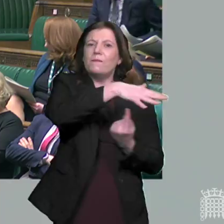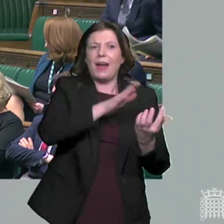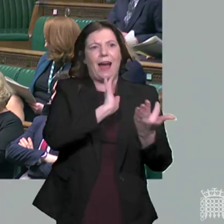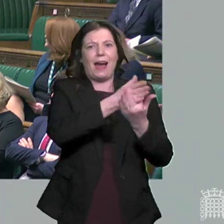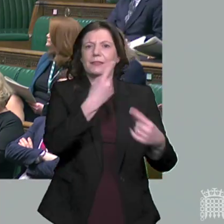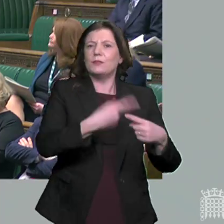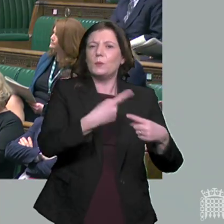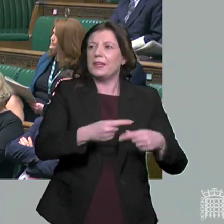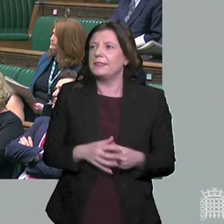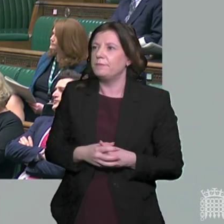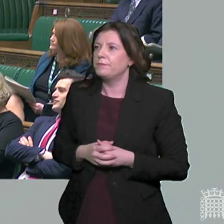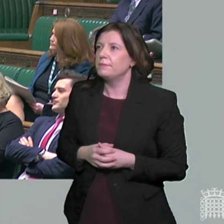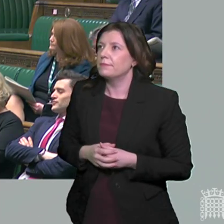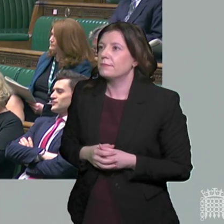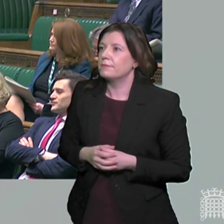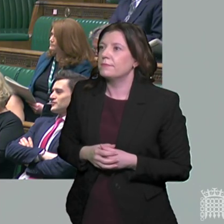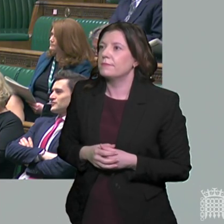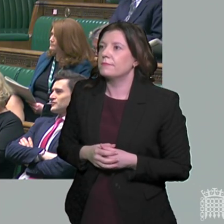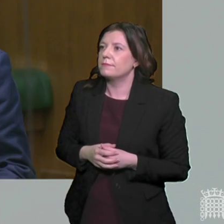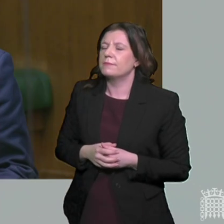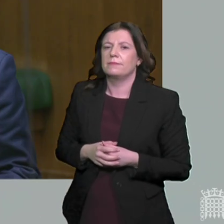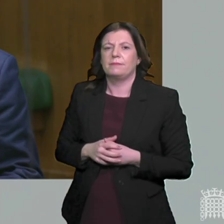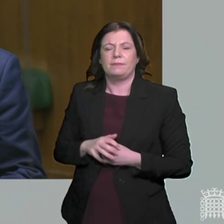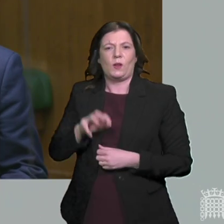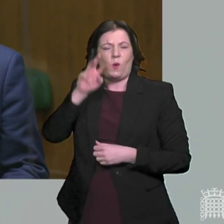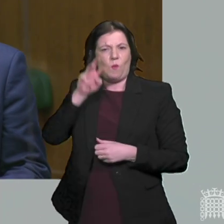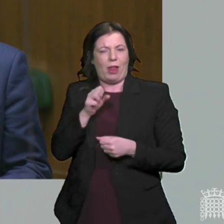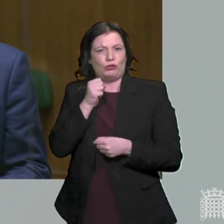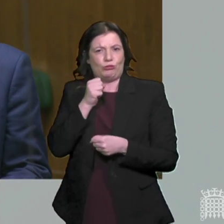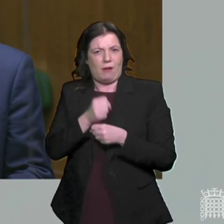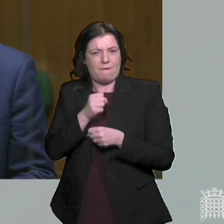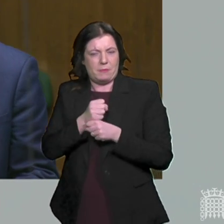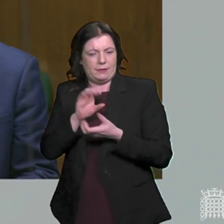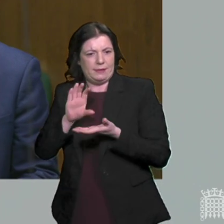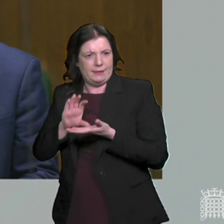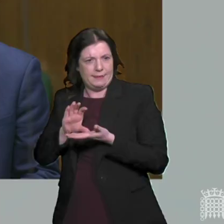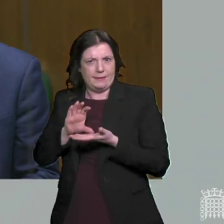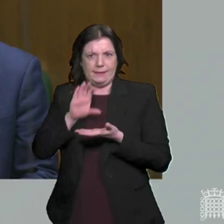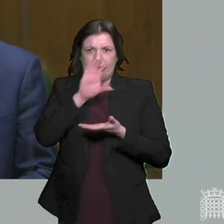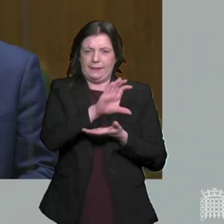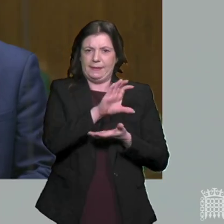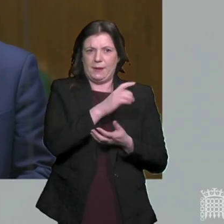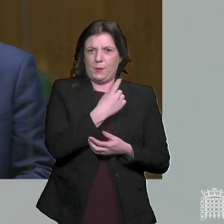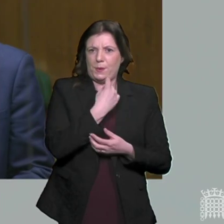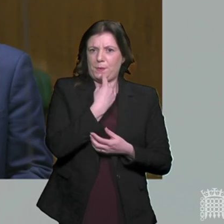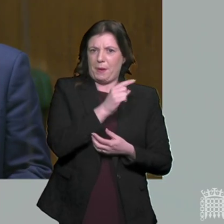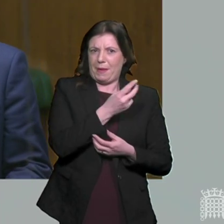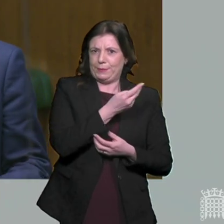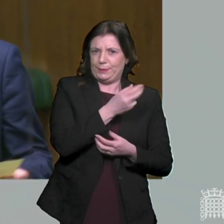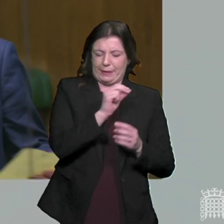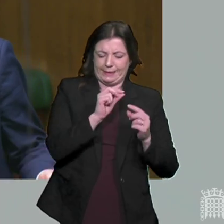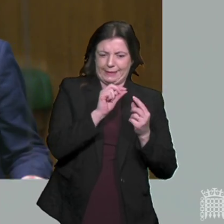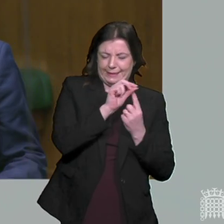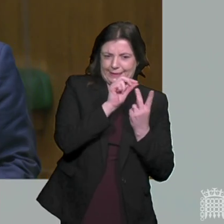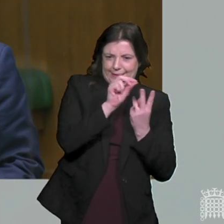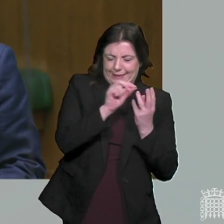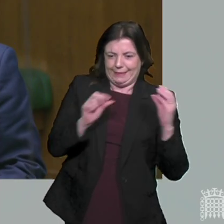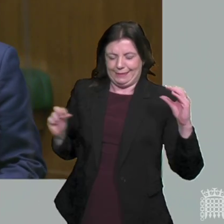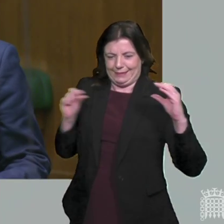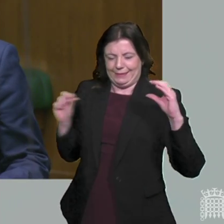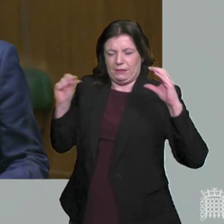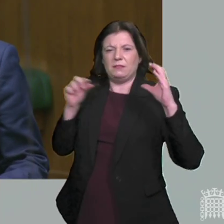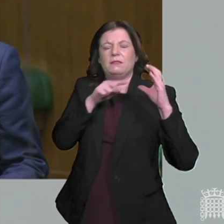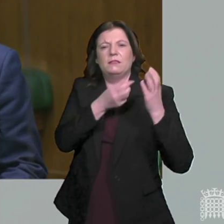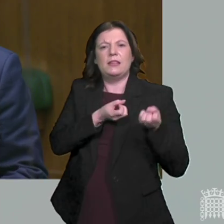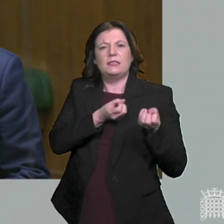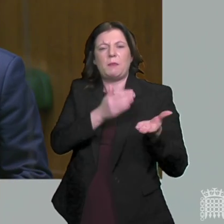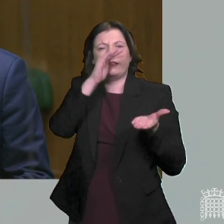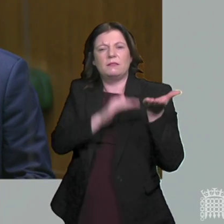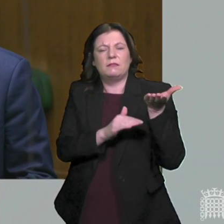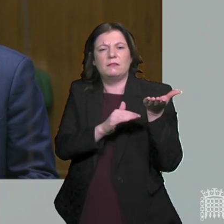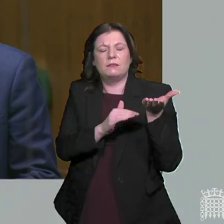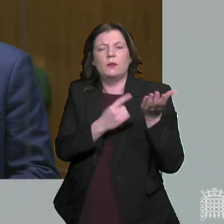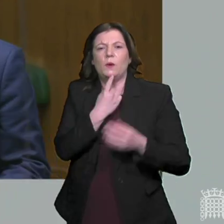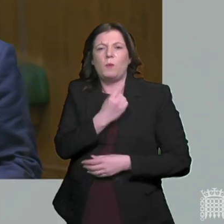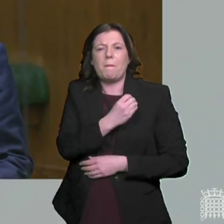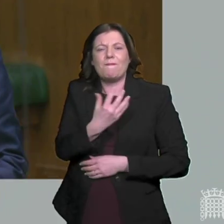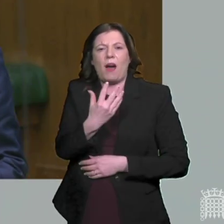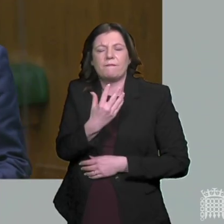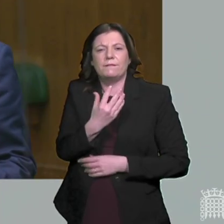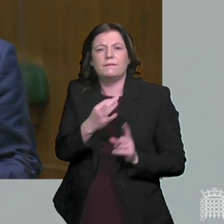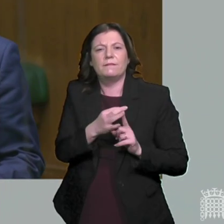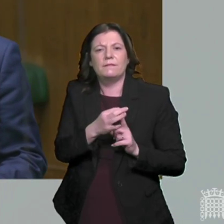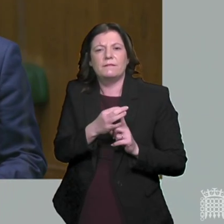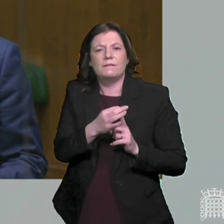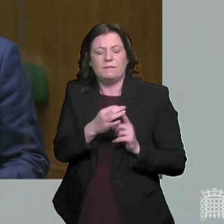Despite the Welsh Government receiving £1.20 for every £1 spent on public services in England, they spend only £1.05 of that money.